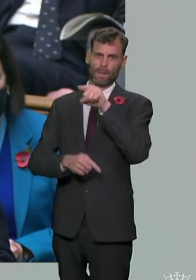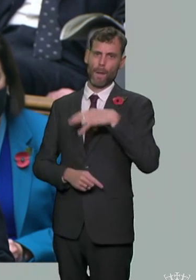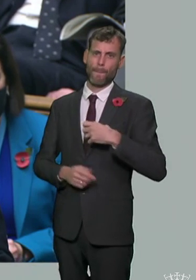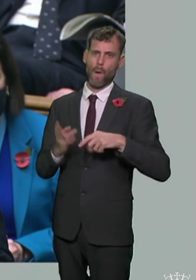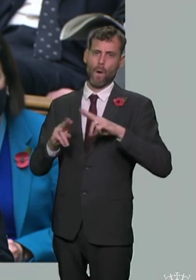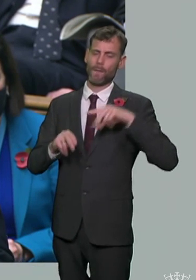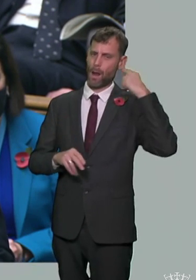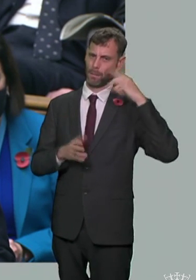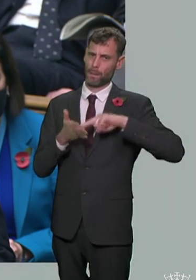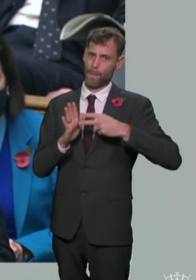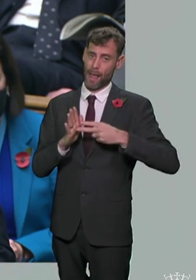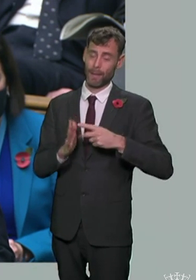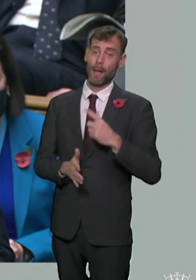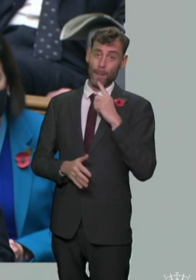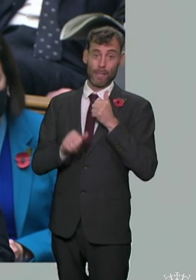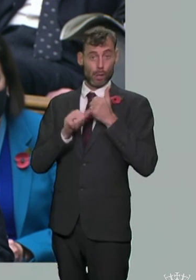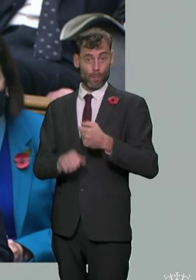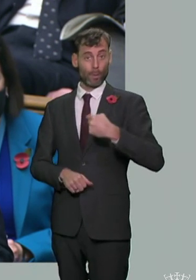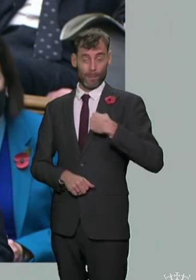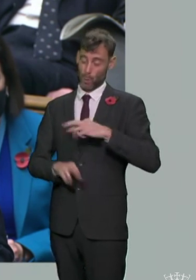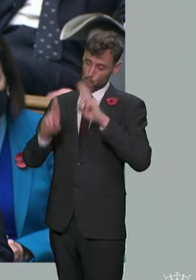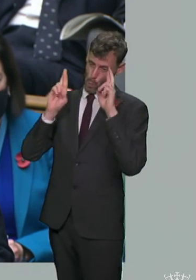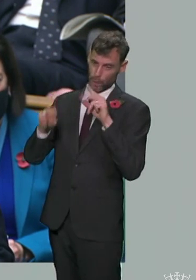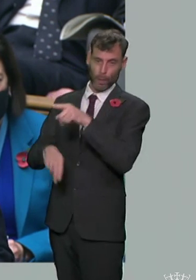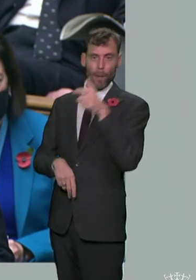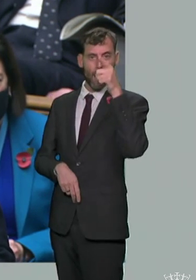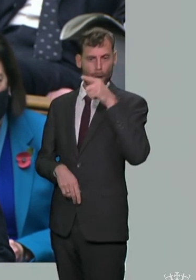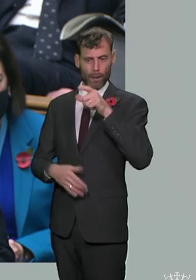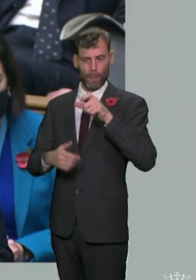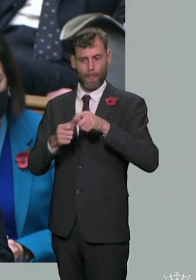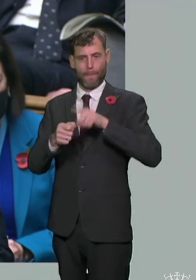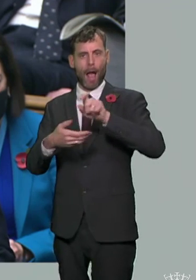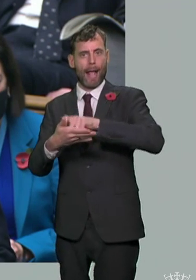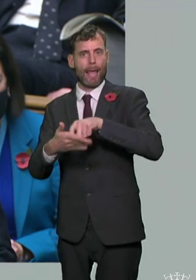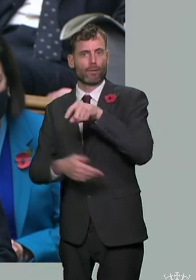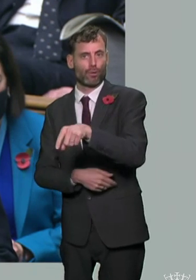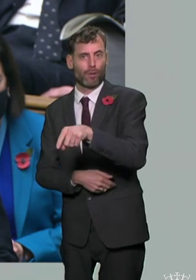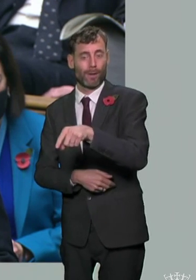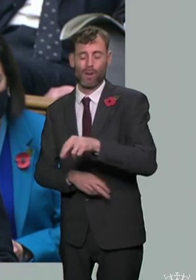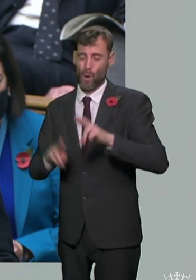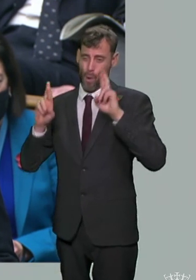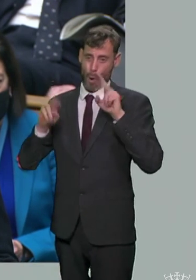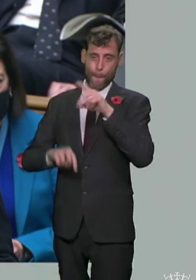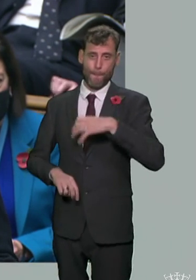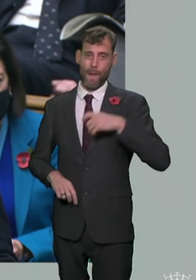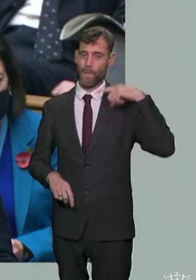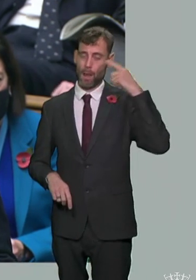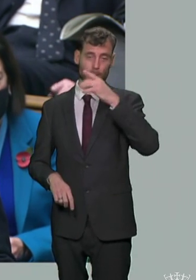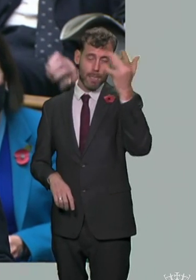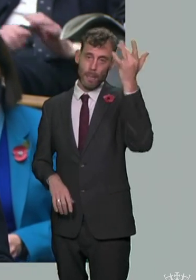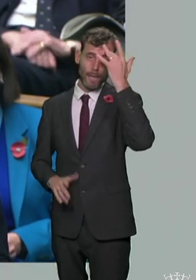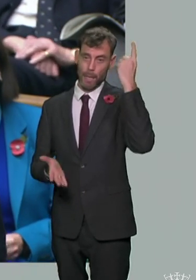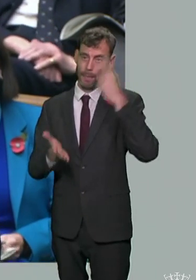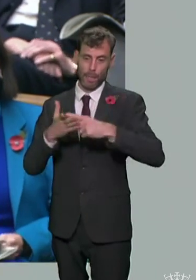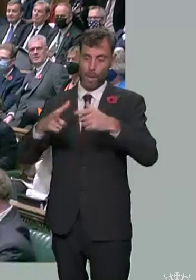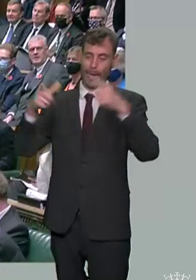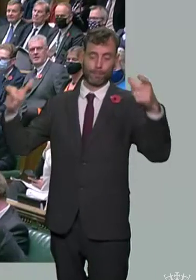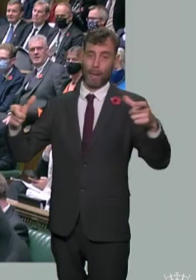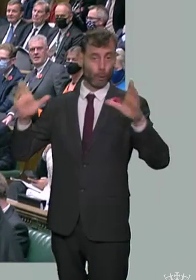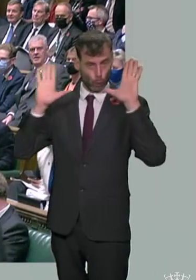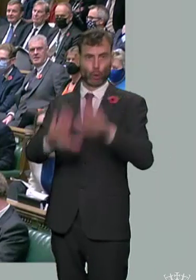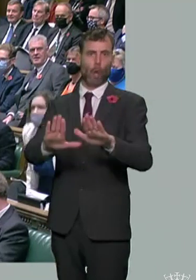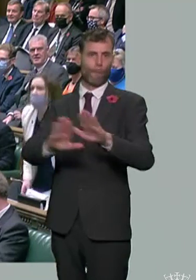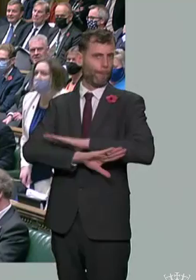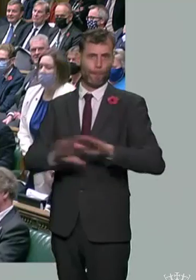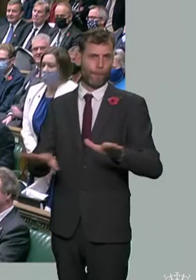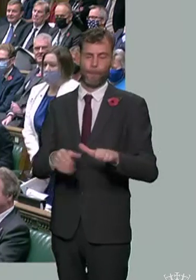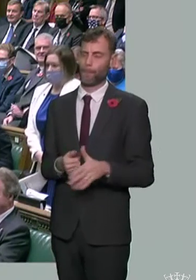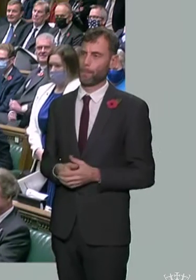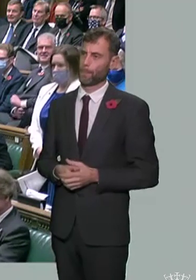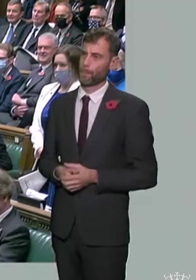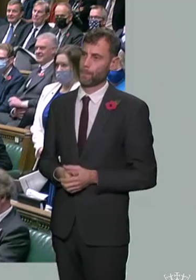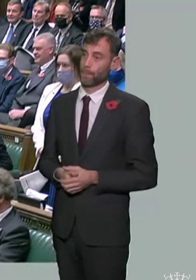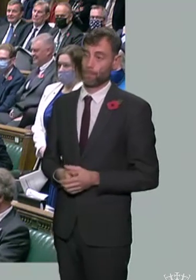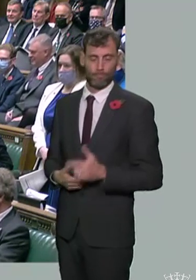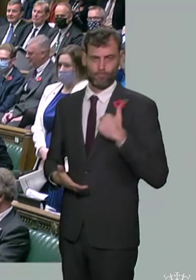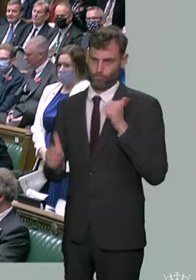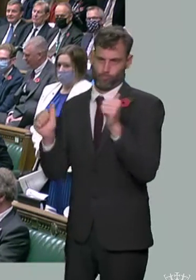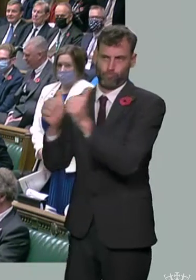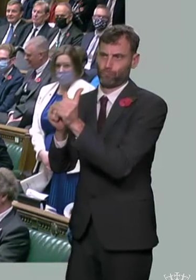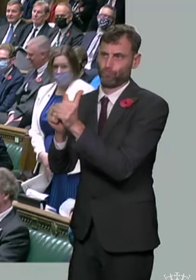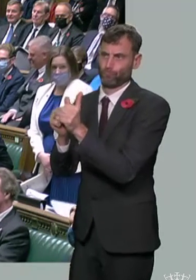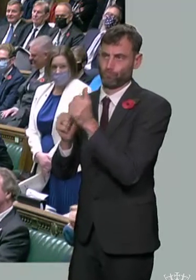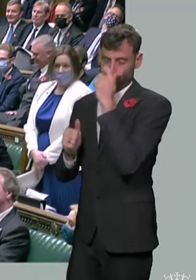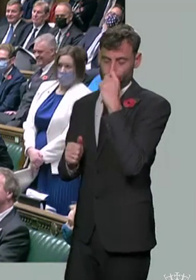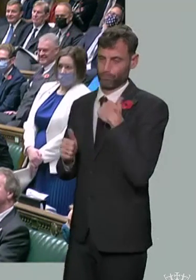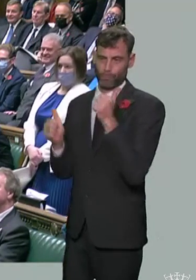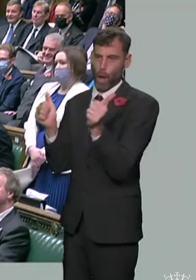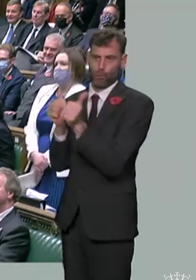Will my right honourable Friend join me in wishing Louie French luck with that and ensure that this silly move from the Mayor of London is stopped in its tracks?